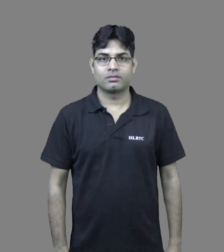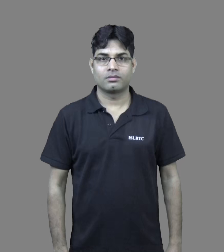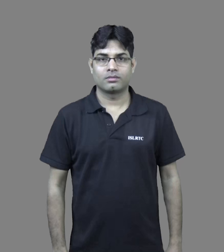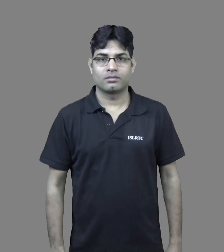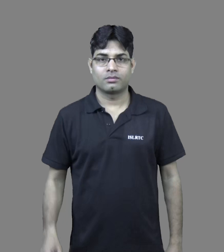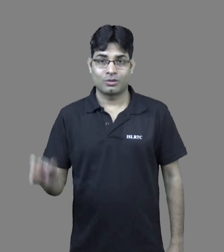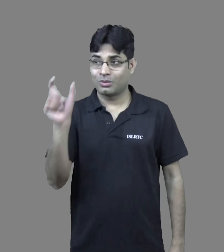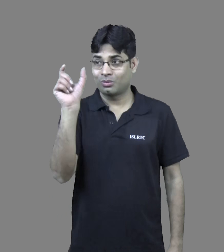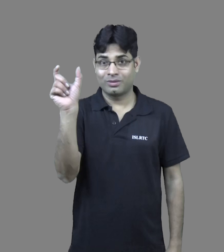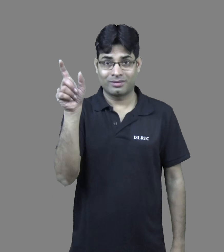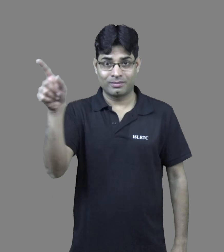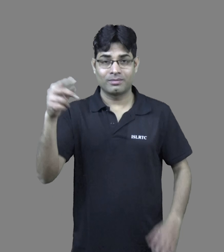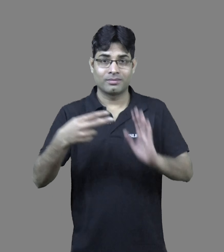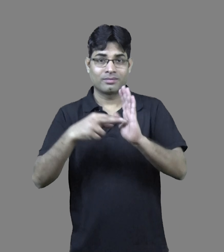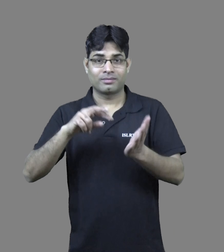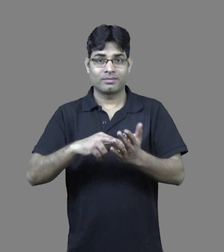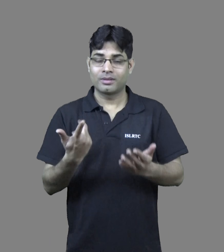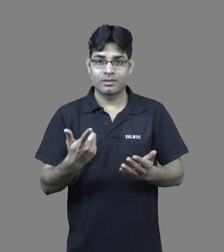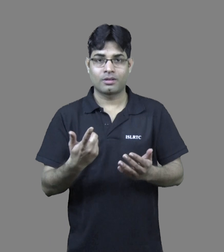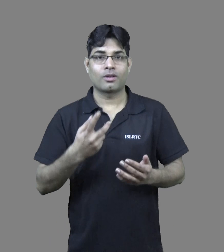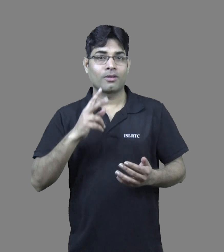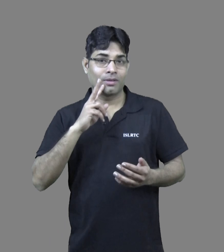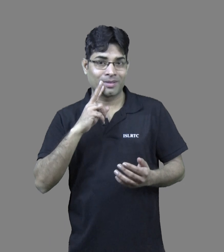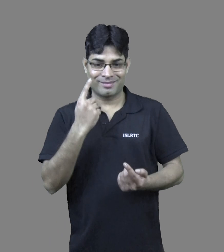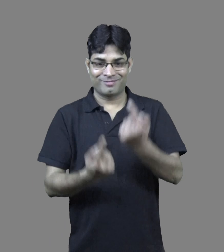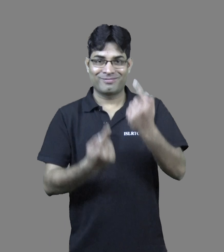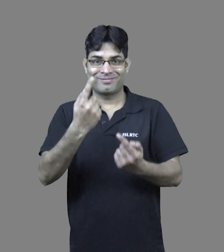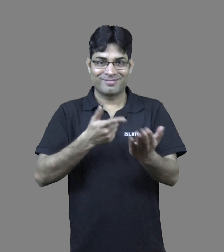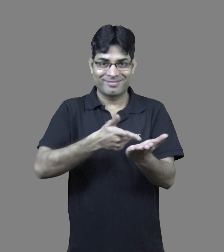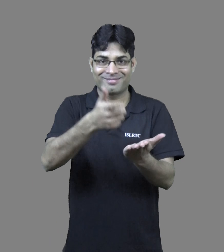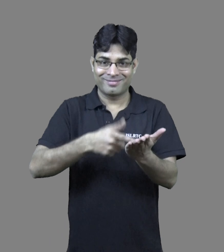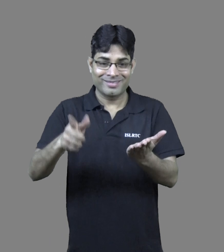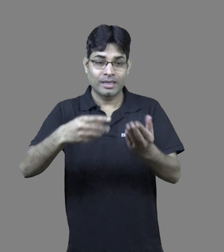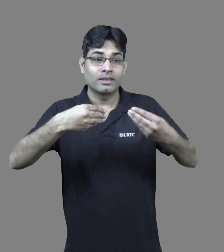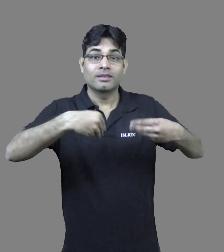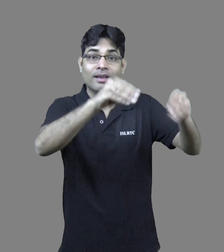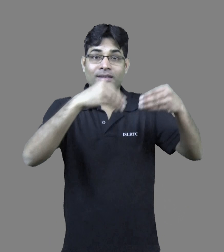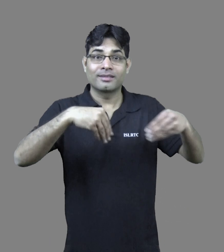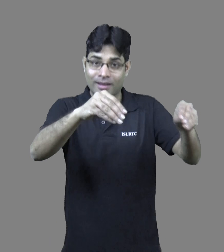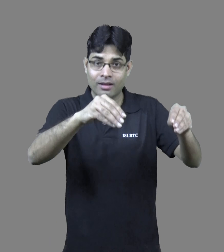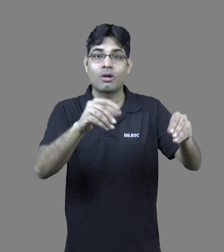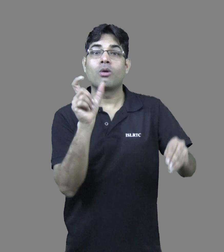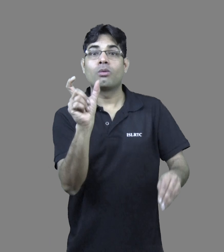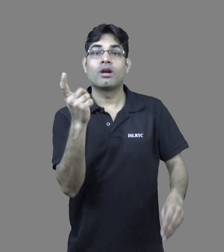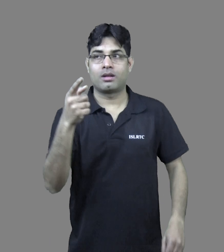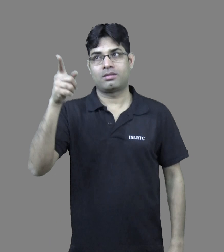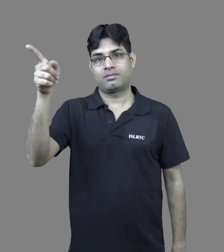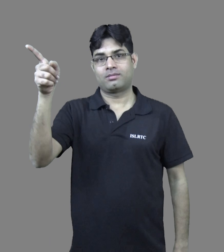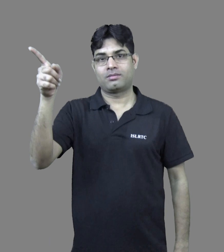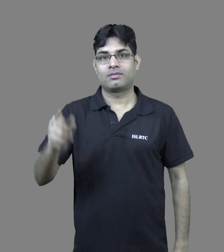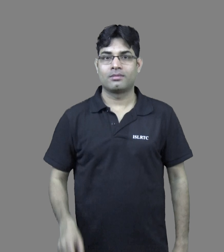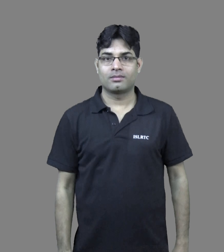Commercial Vegetable Gardening